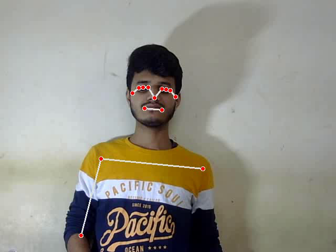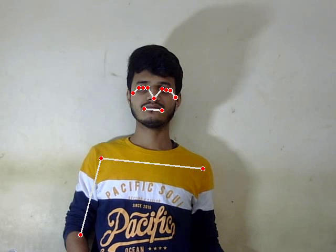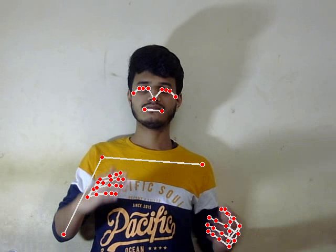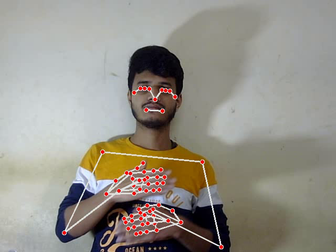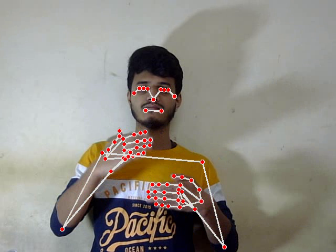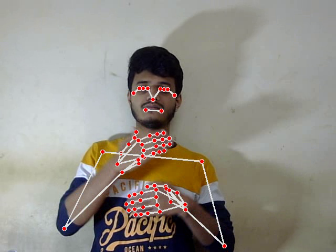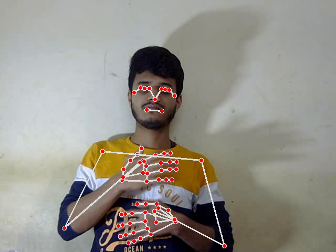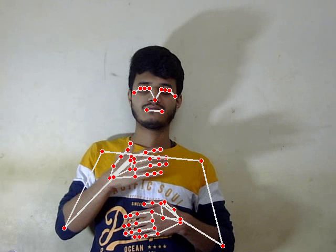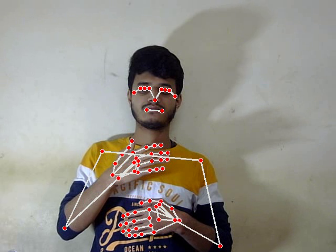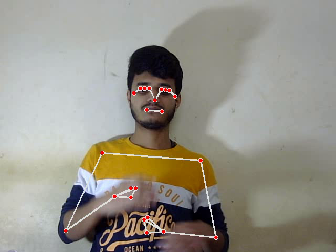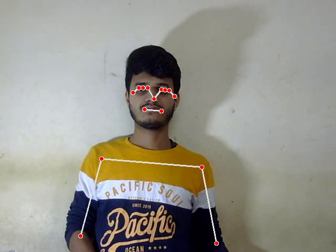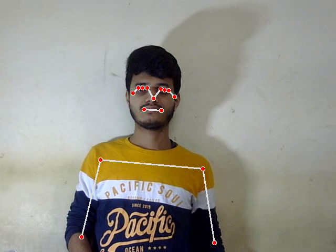happy